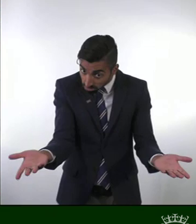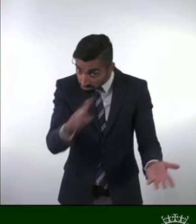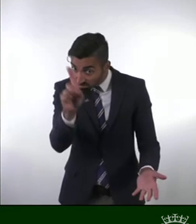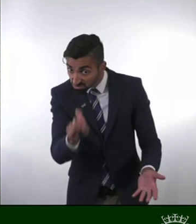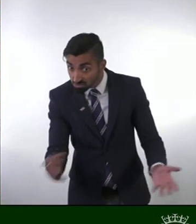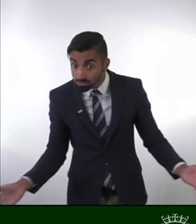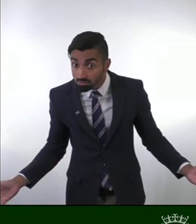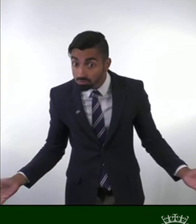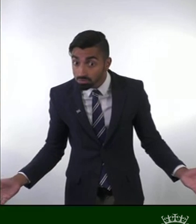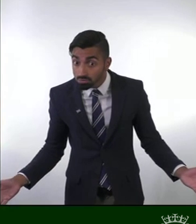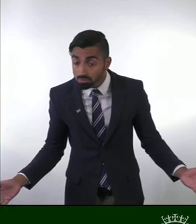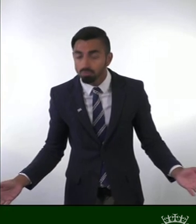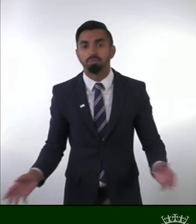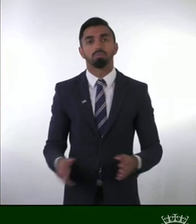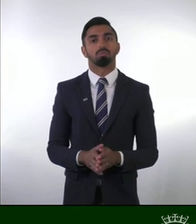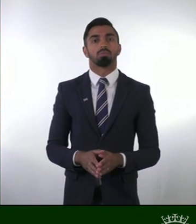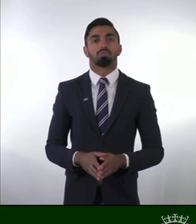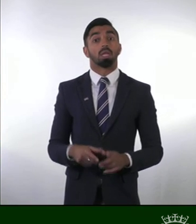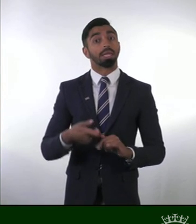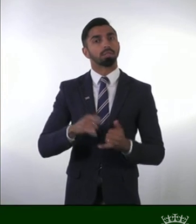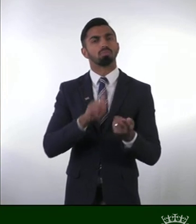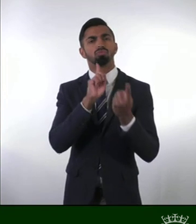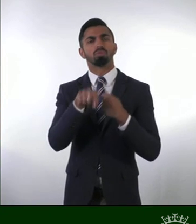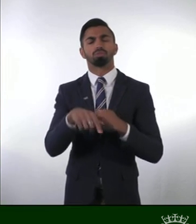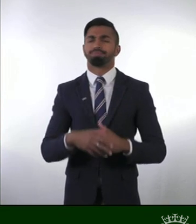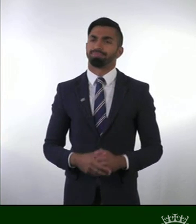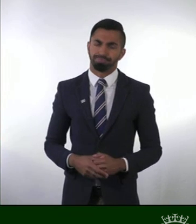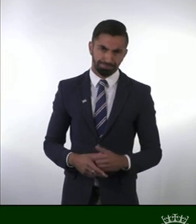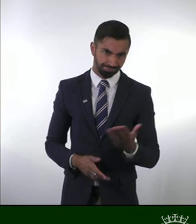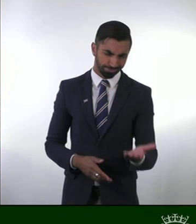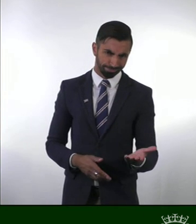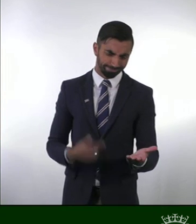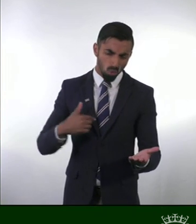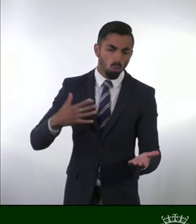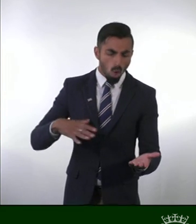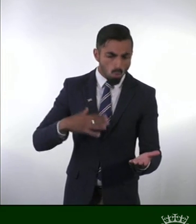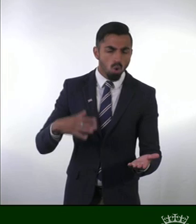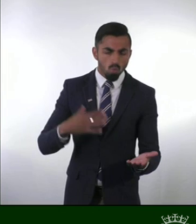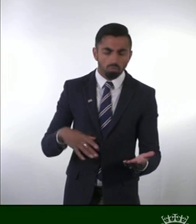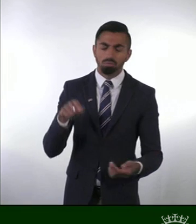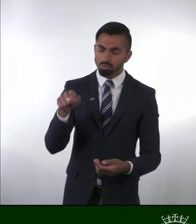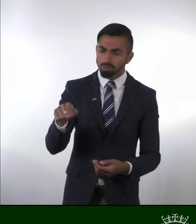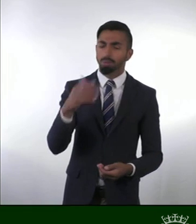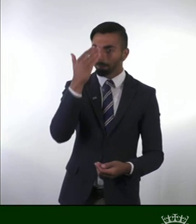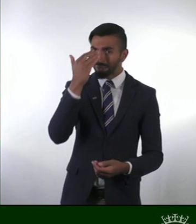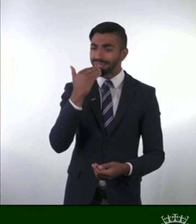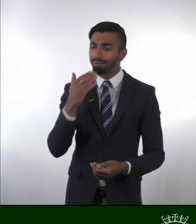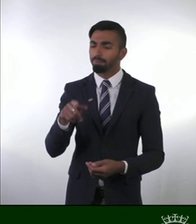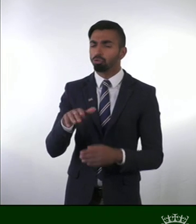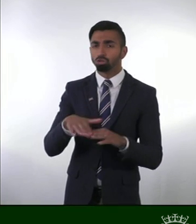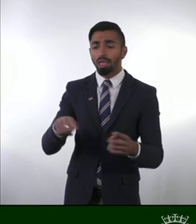I want as many children to go back to school as possible, as soon as possible, as quickly as possible—when it is safe.